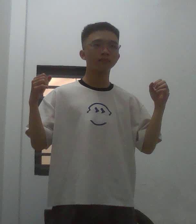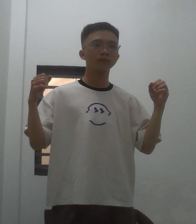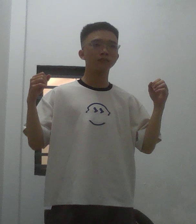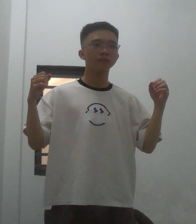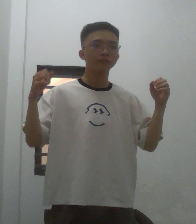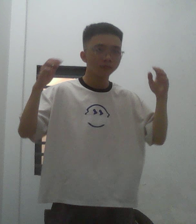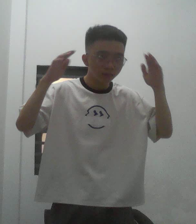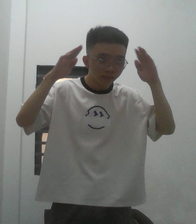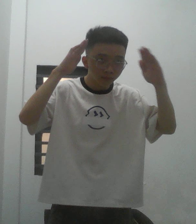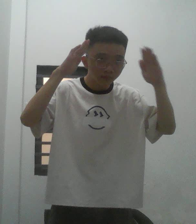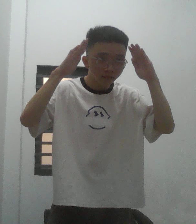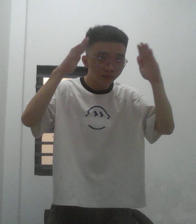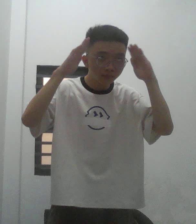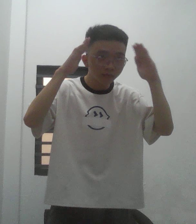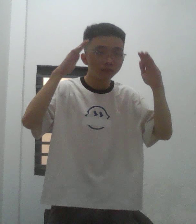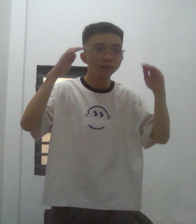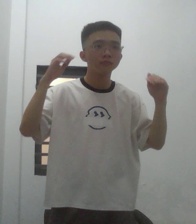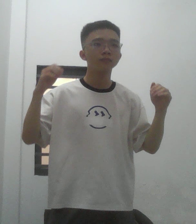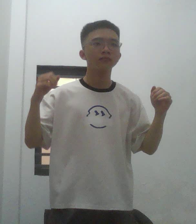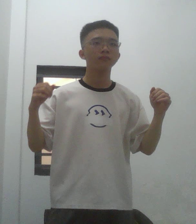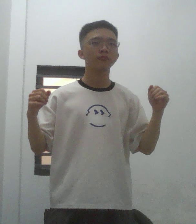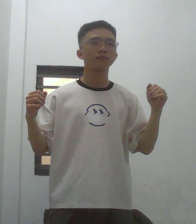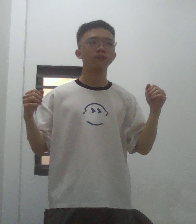xin chao